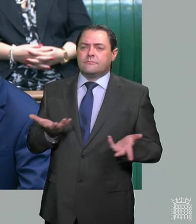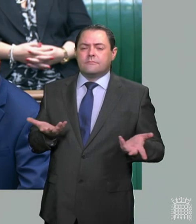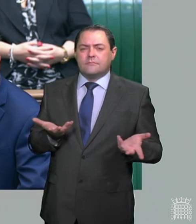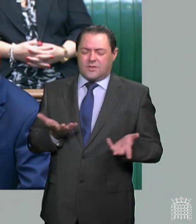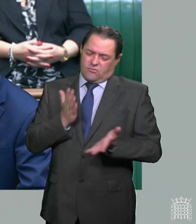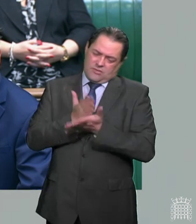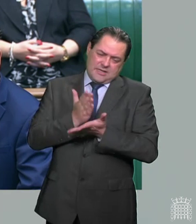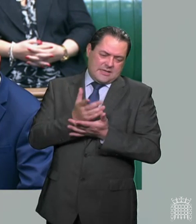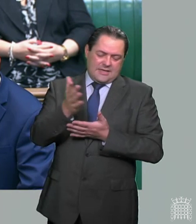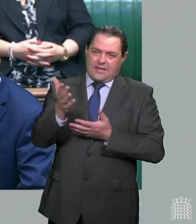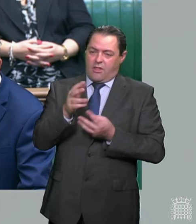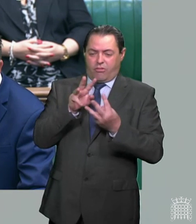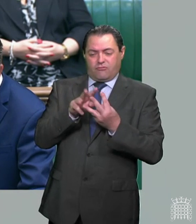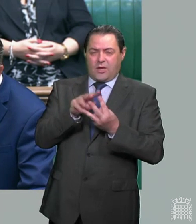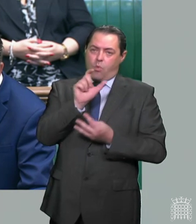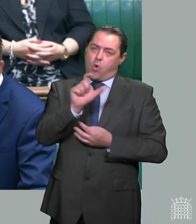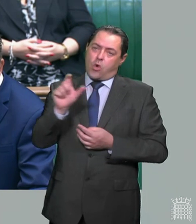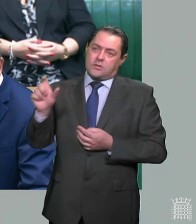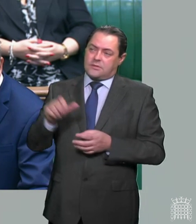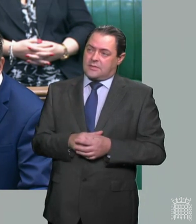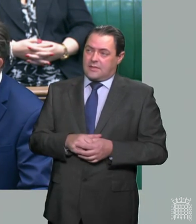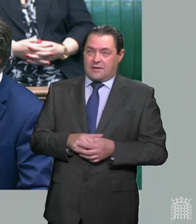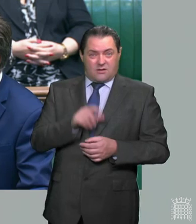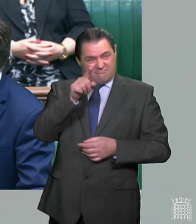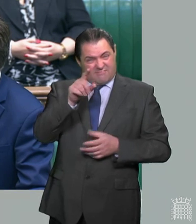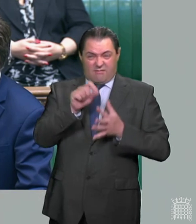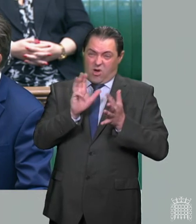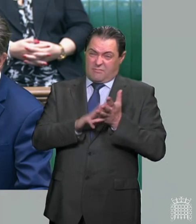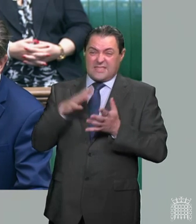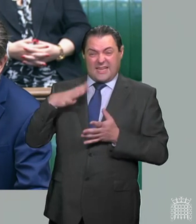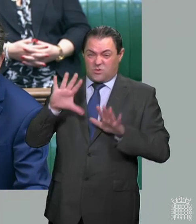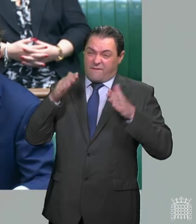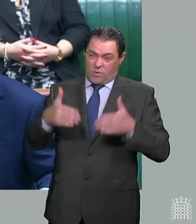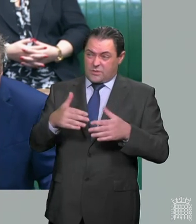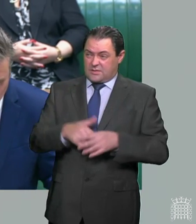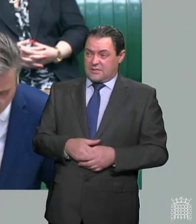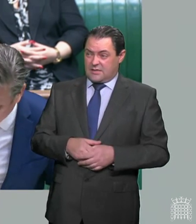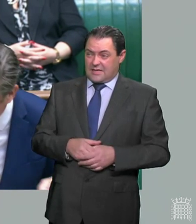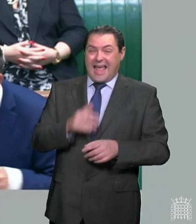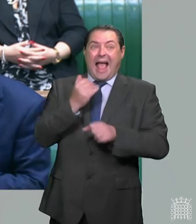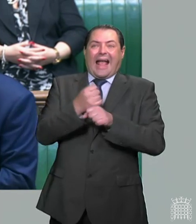Isn’t it clear that there are only three words this Prime Minister needs to focus on: get a grip?